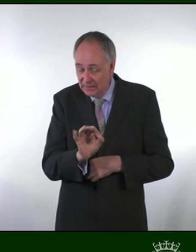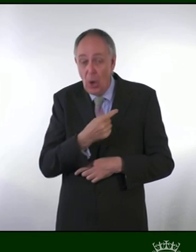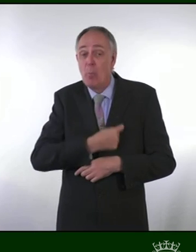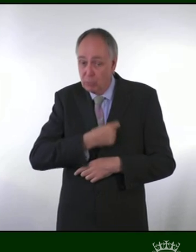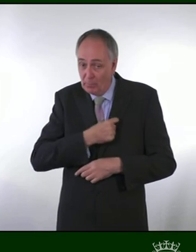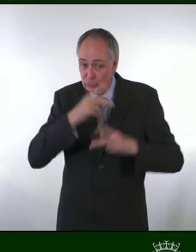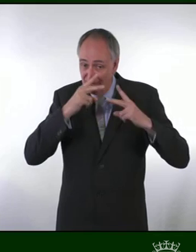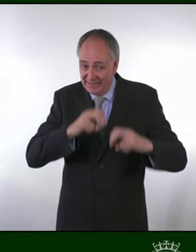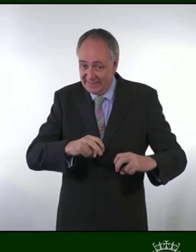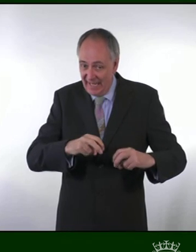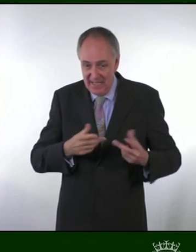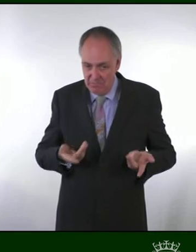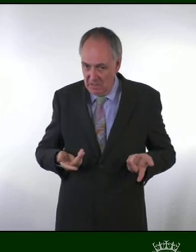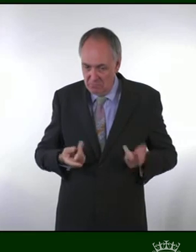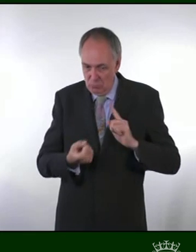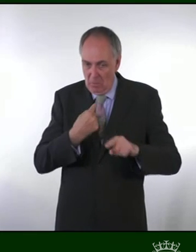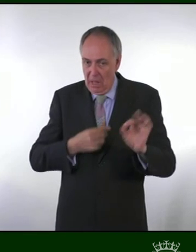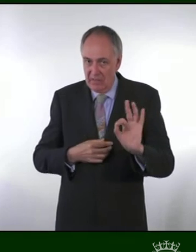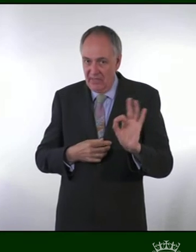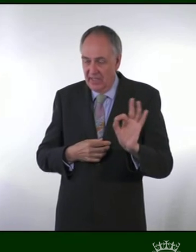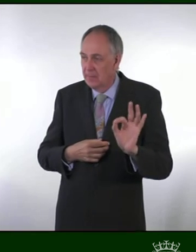I have written to him, but I have not had a reply.